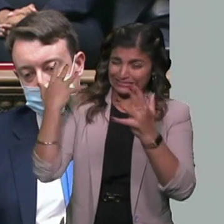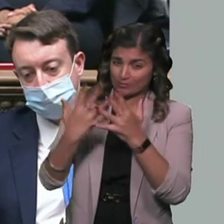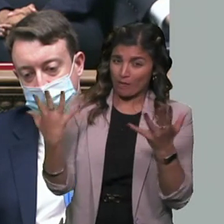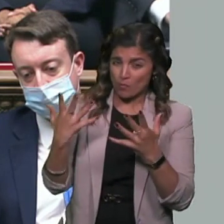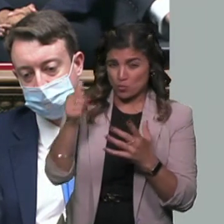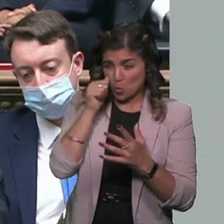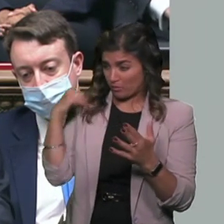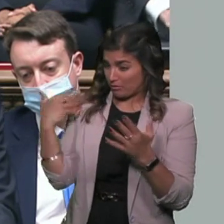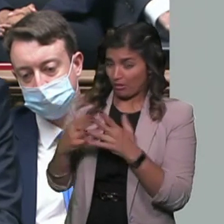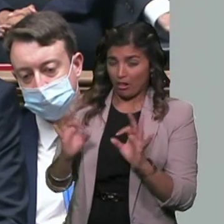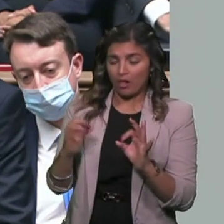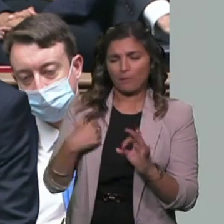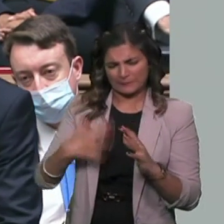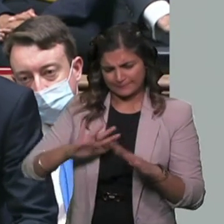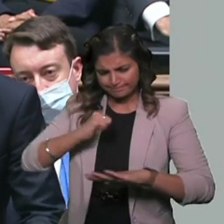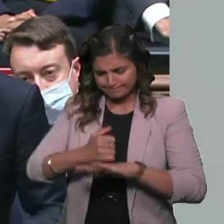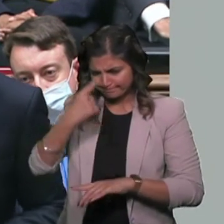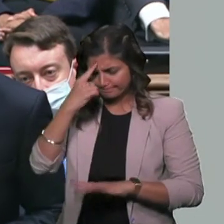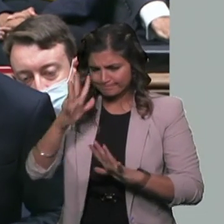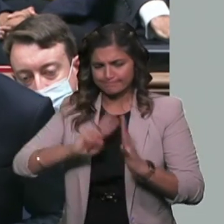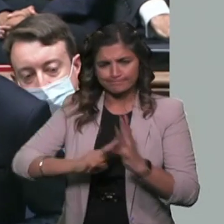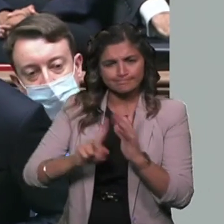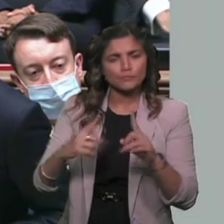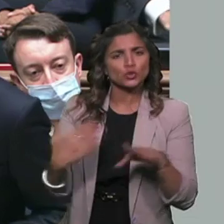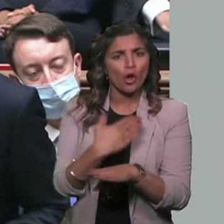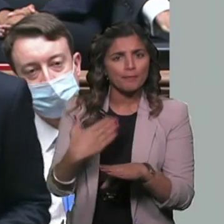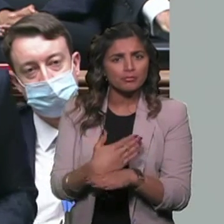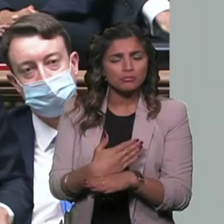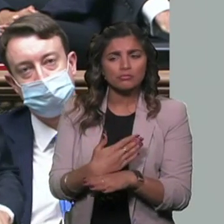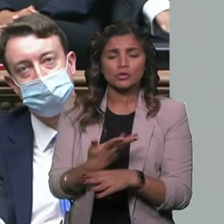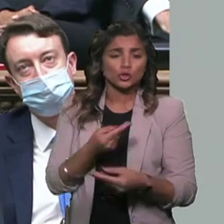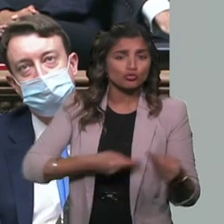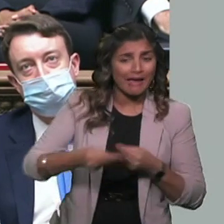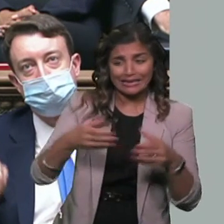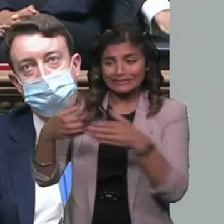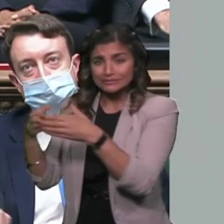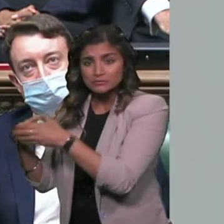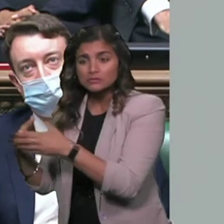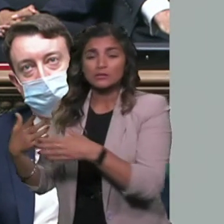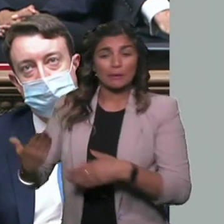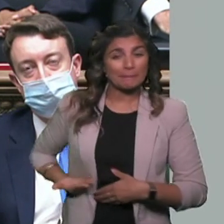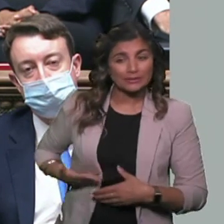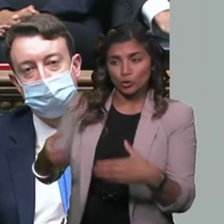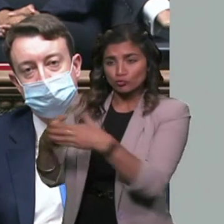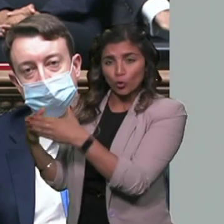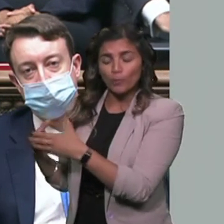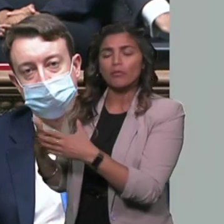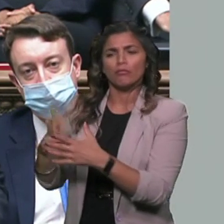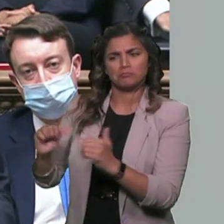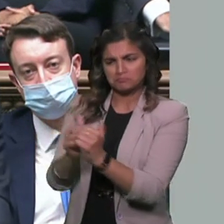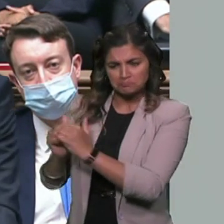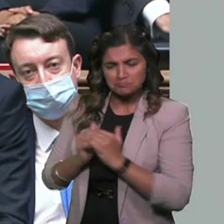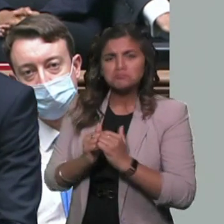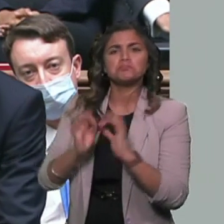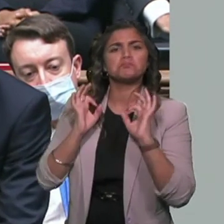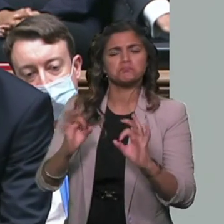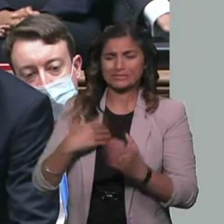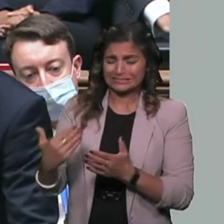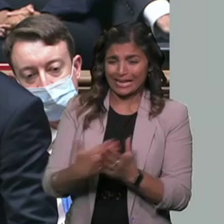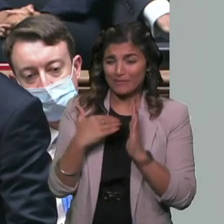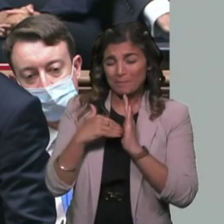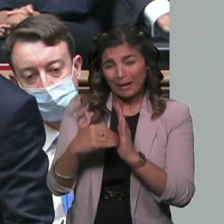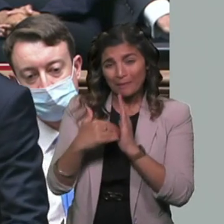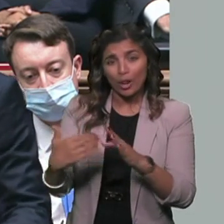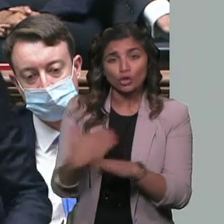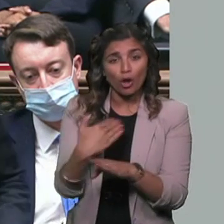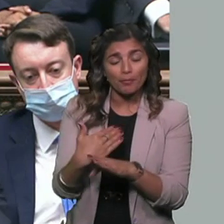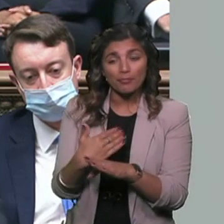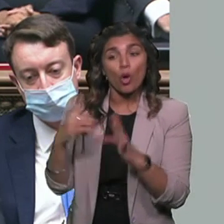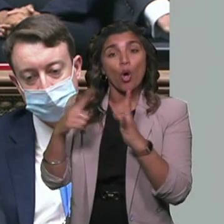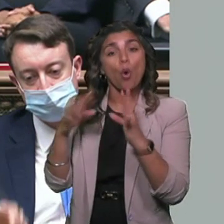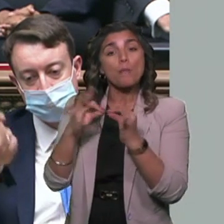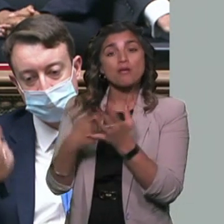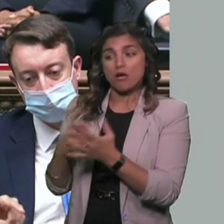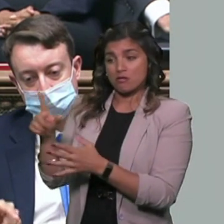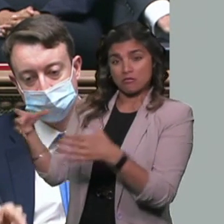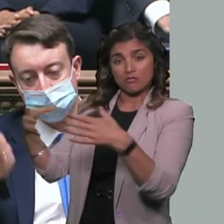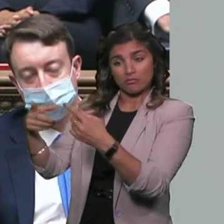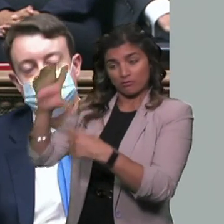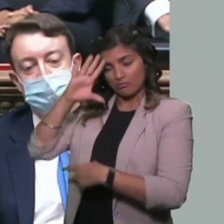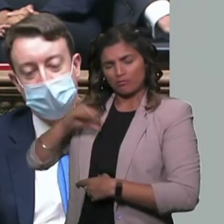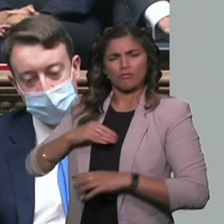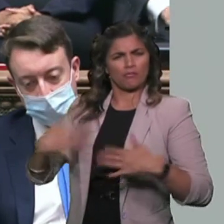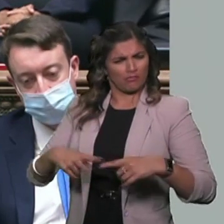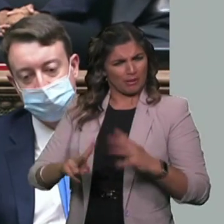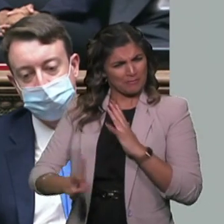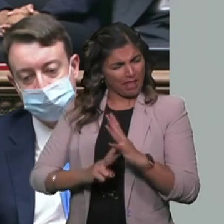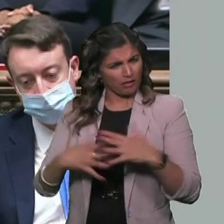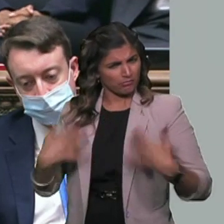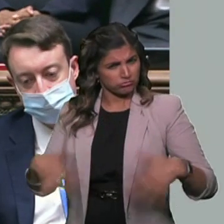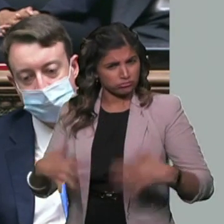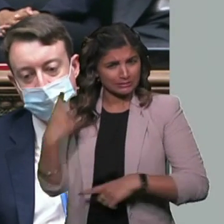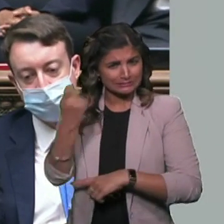It is a plan that was backed by business groups and trade bodies; a plan that has helped millions of people and saved millions of jobs; and a plan that the OBR has today described as “remarkably successful”.